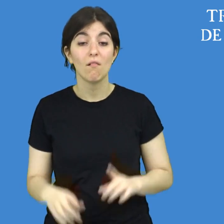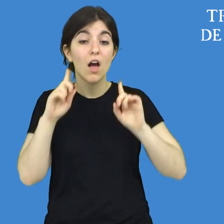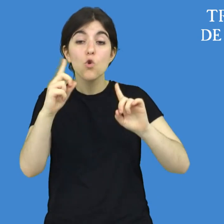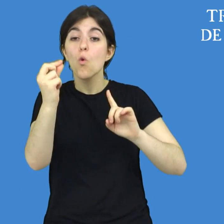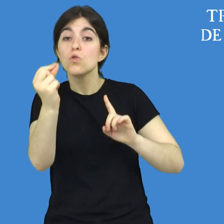caso